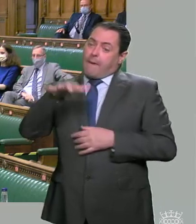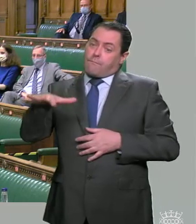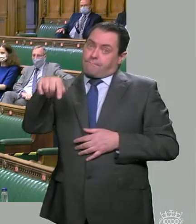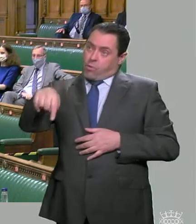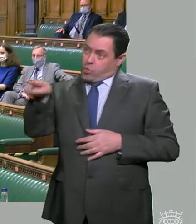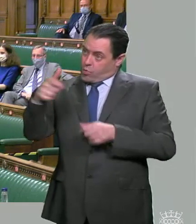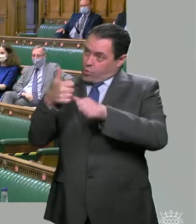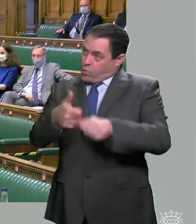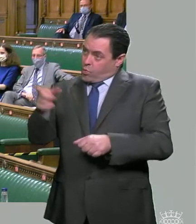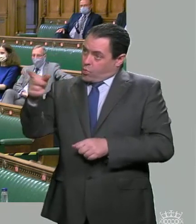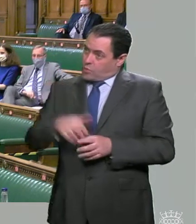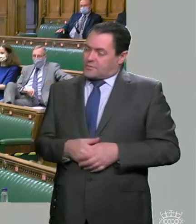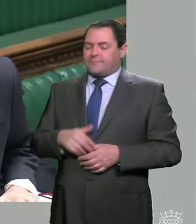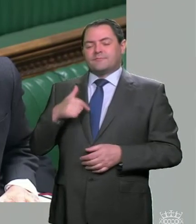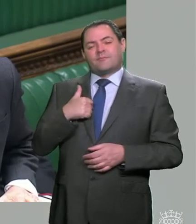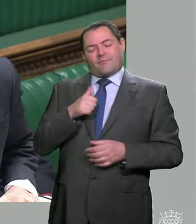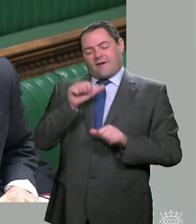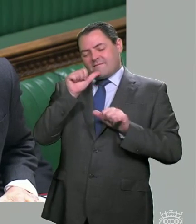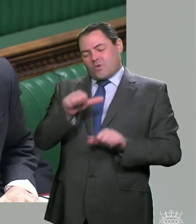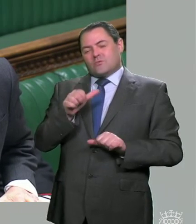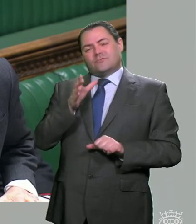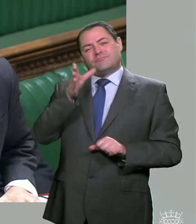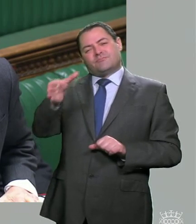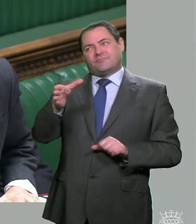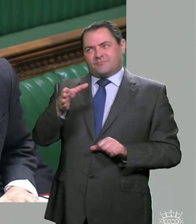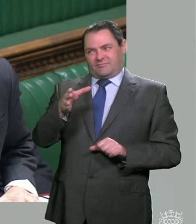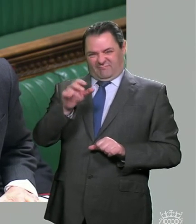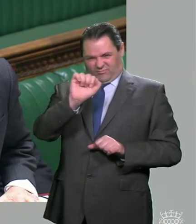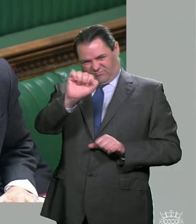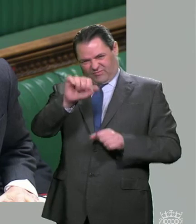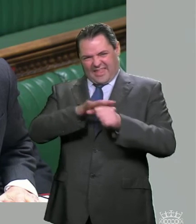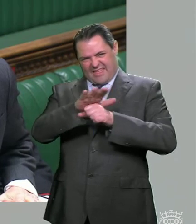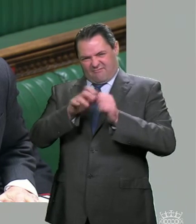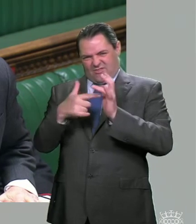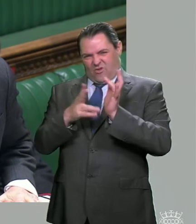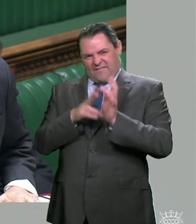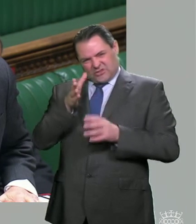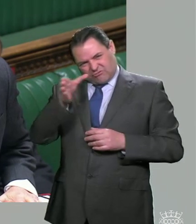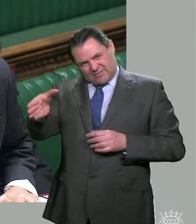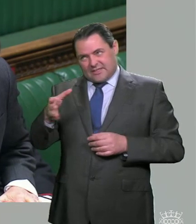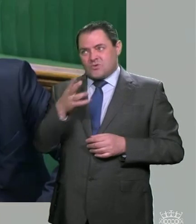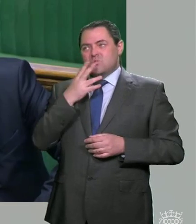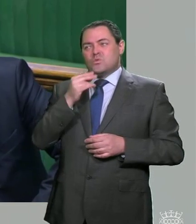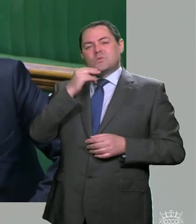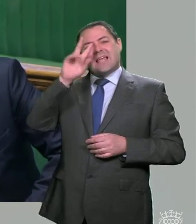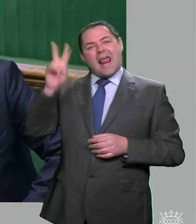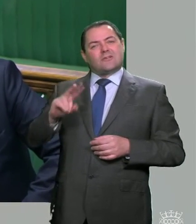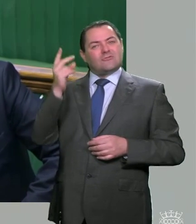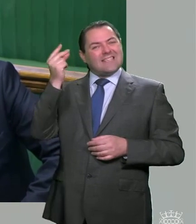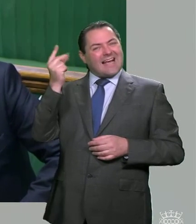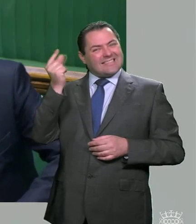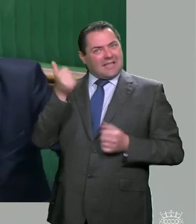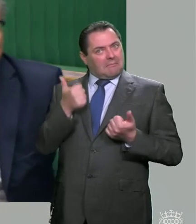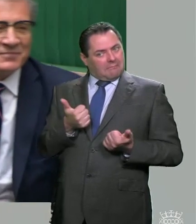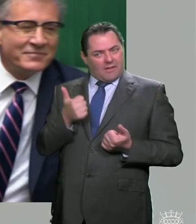I have fond memories of visiting my honourable Friend’s constituency and using an electric taxi.